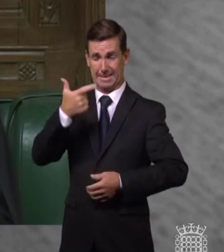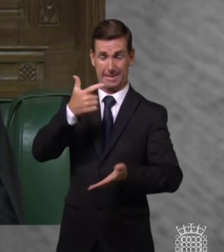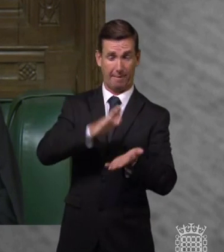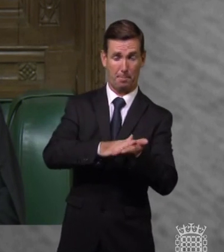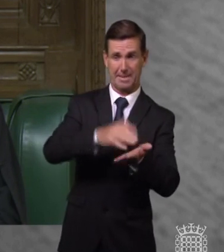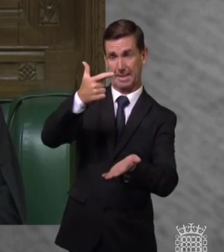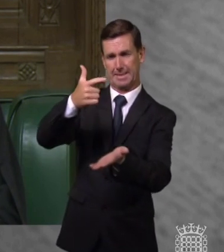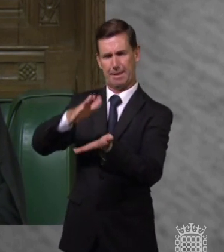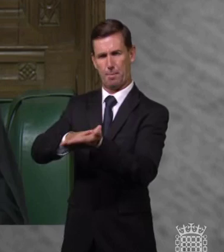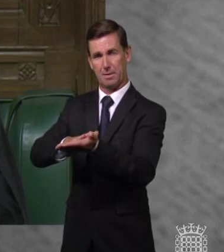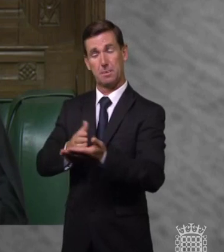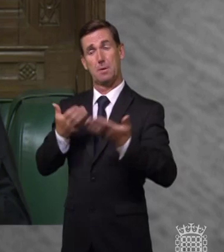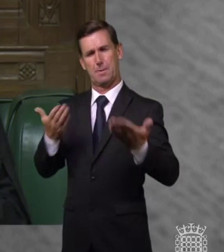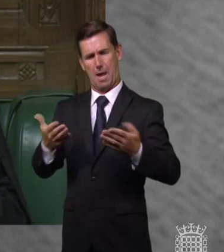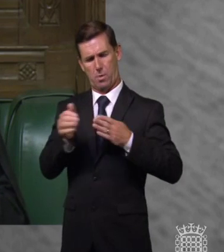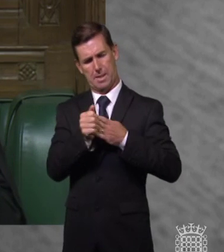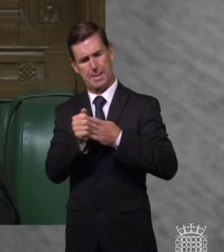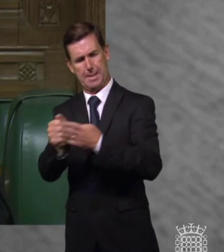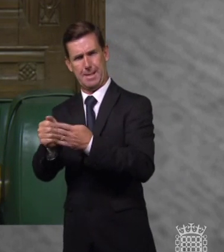I call the Leader of the Opposition.